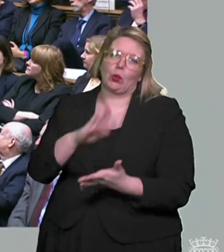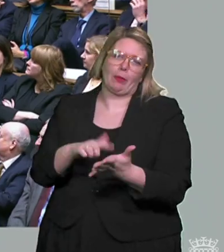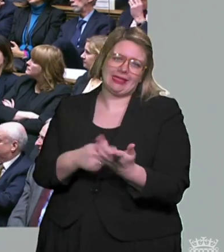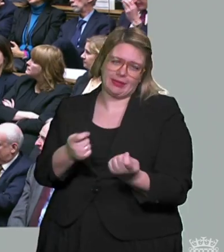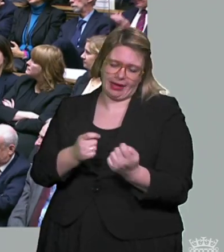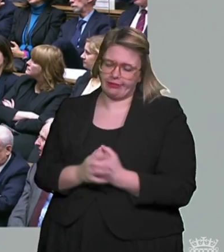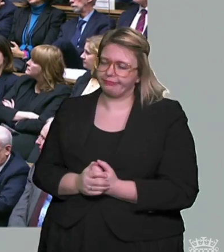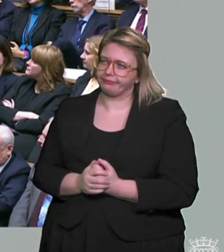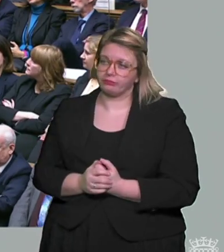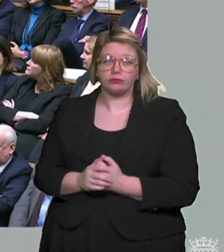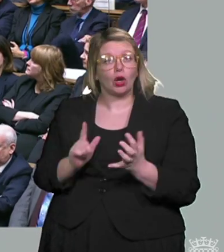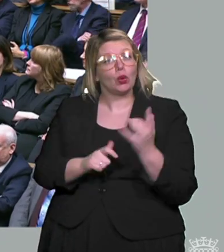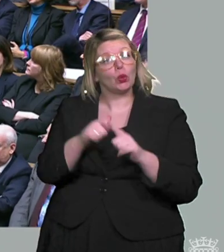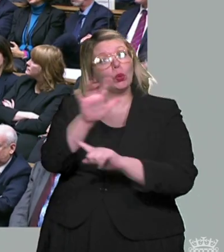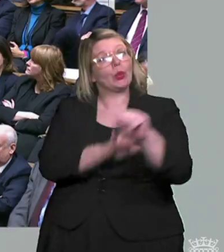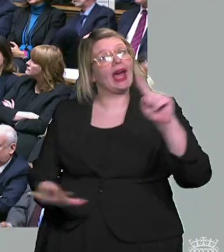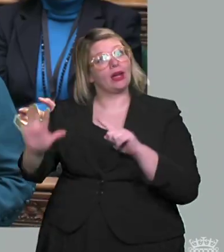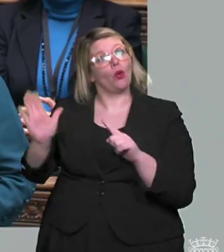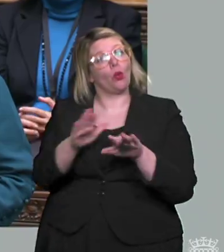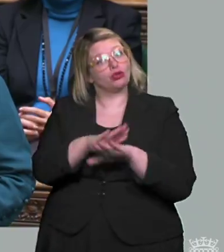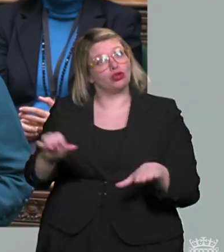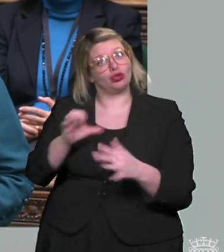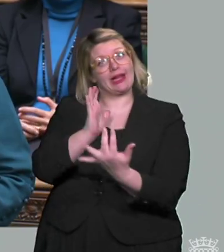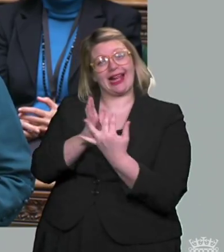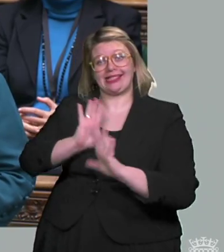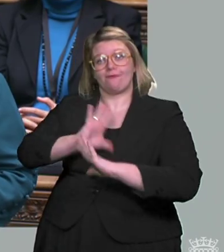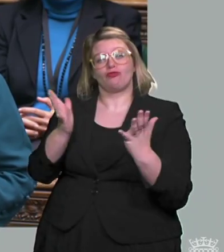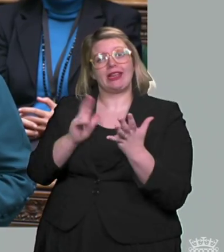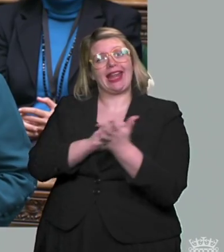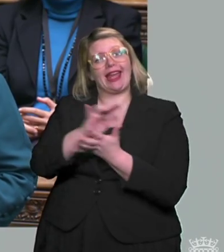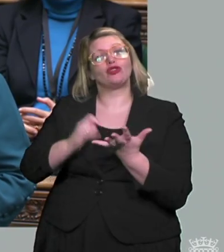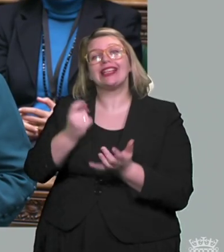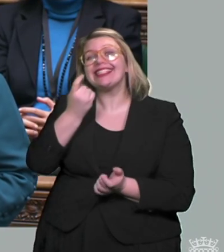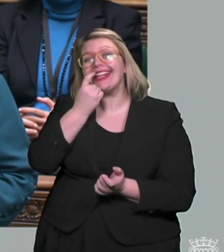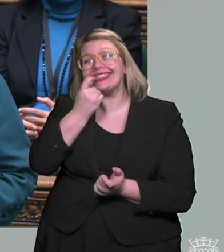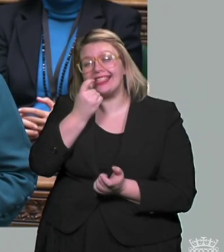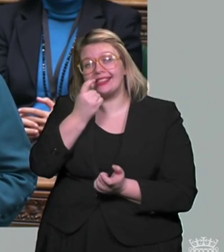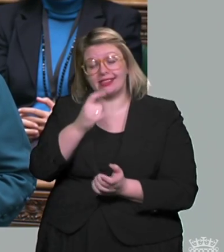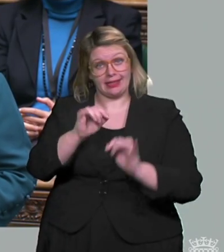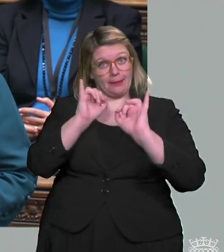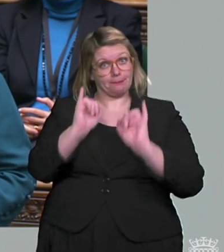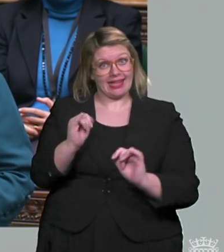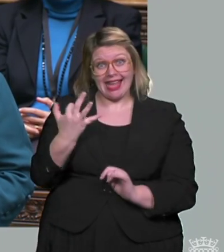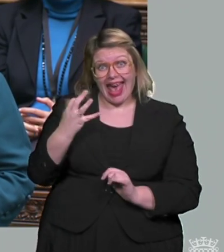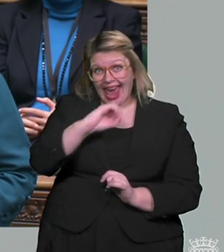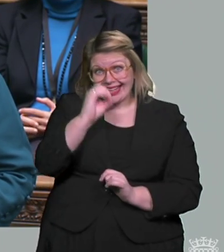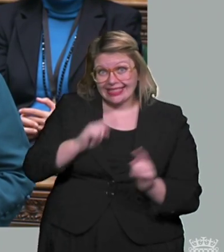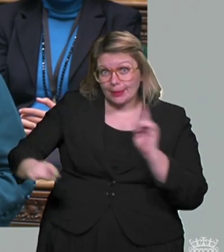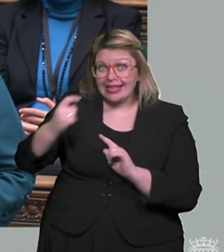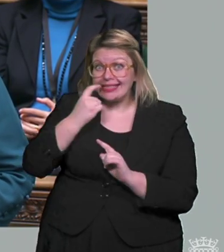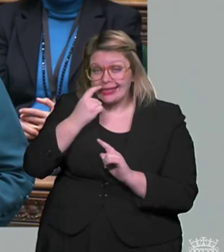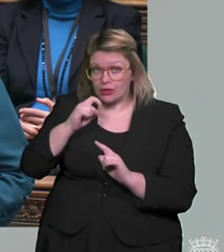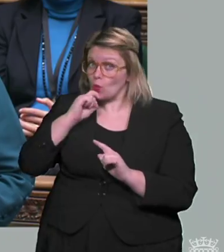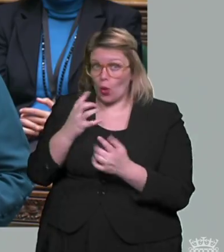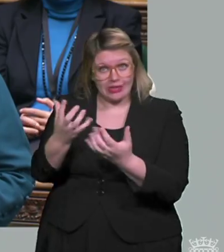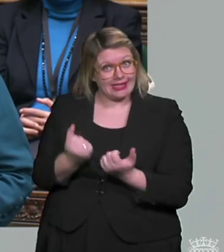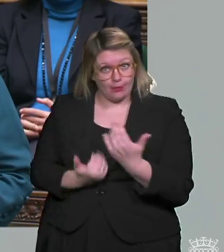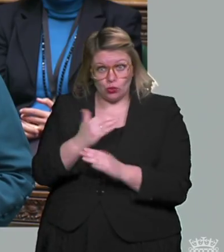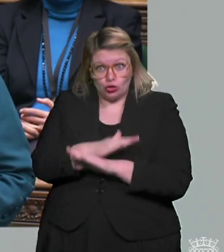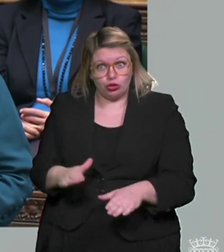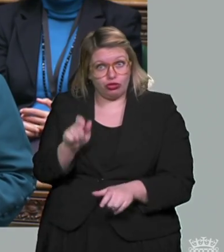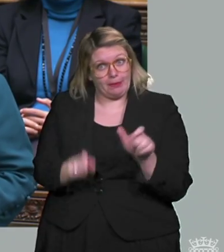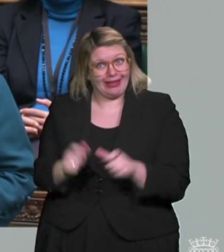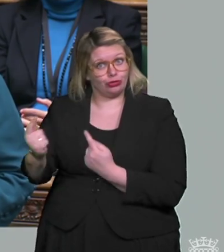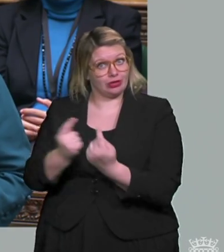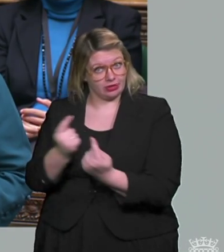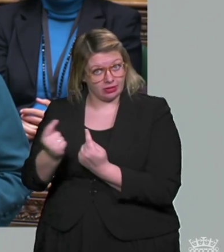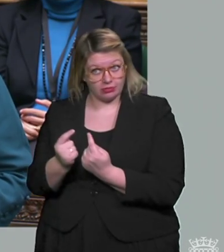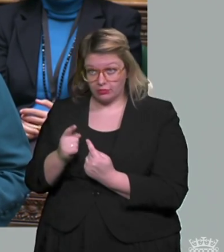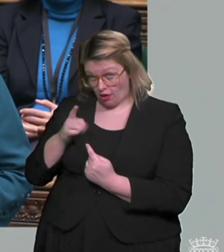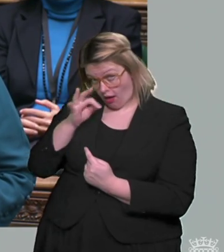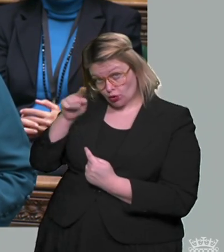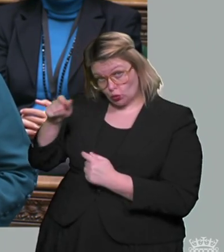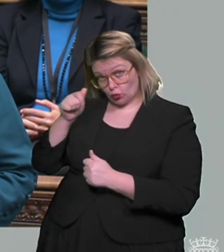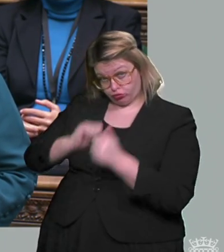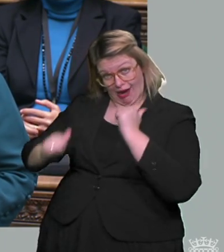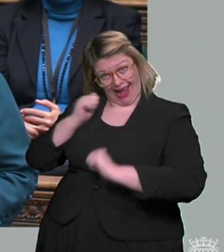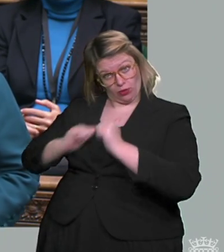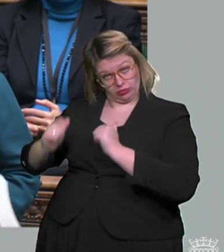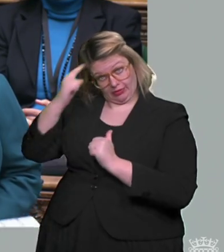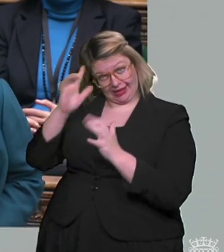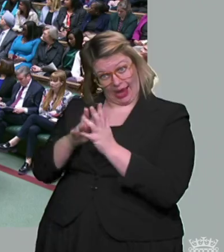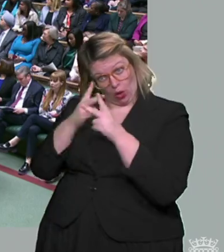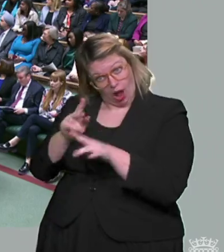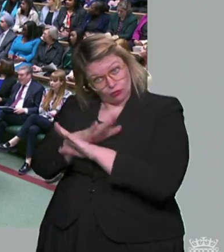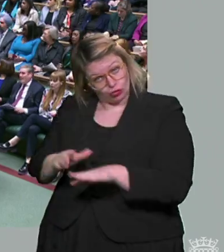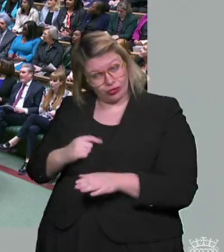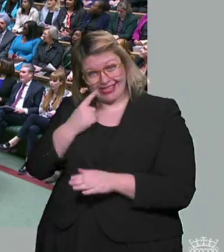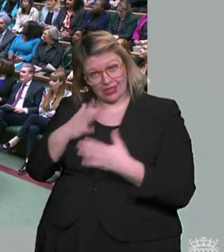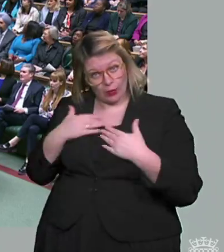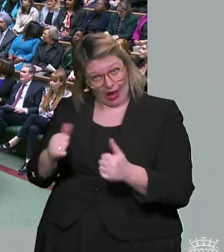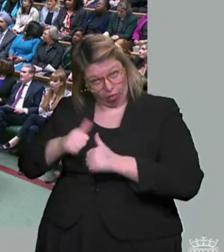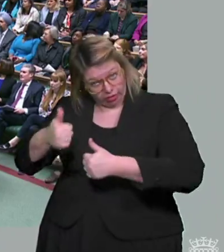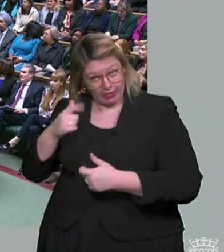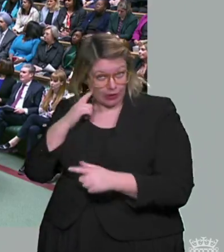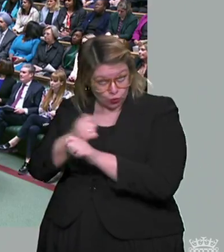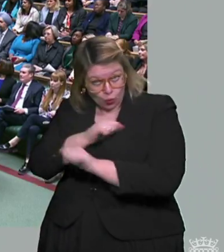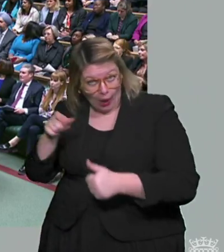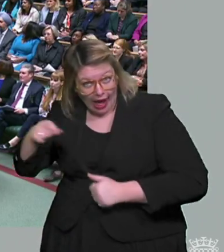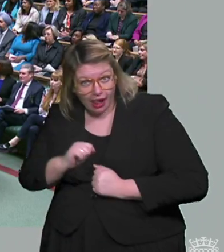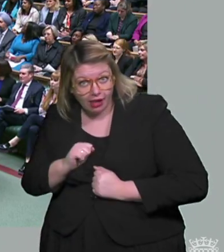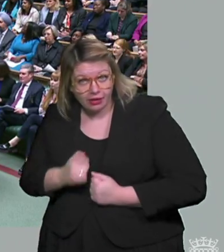Every child in the UK is entitled to free NHS dental treatment, but with 80% of practices not accepting children as new patients, is the Prime Minister proud of his record on our children’s dental health?